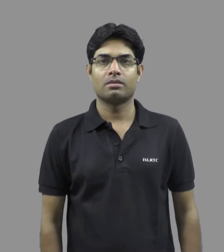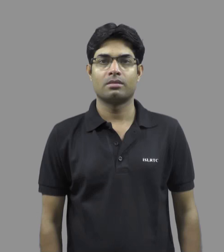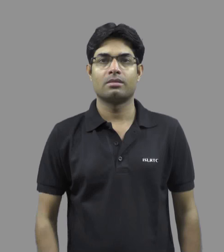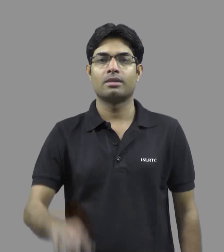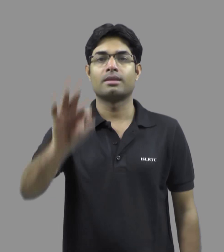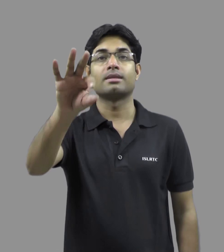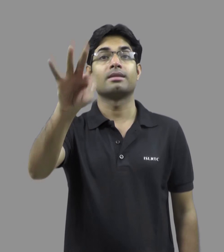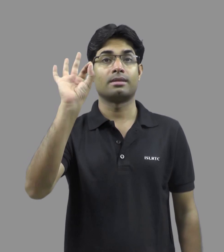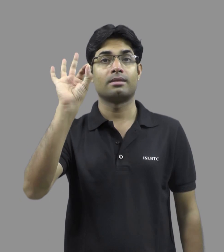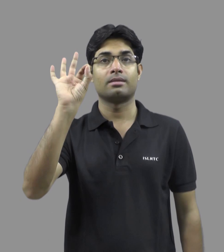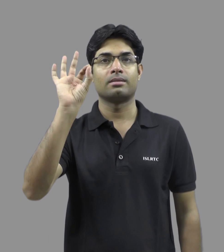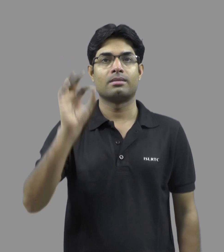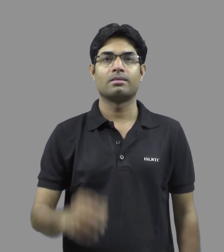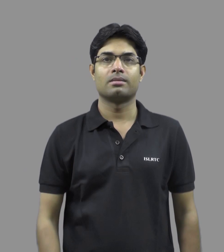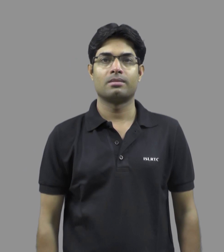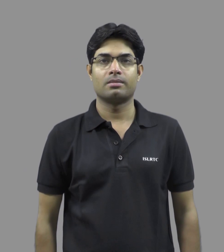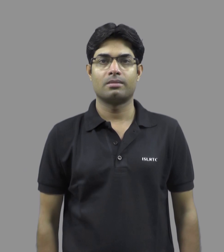Pick